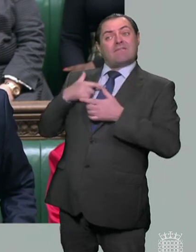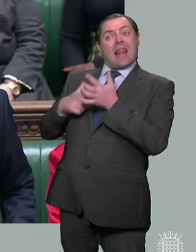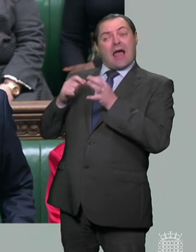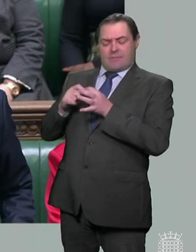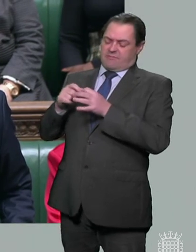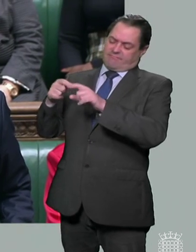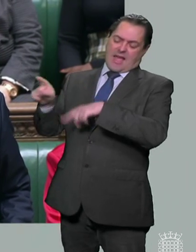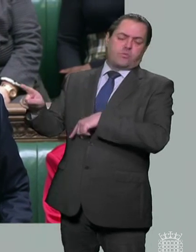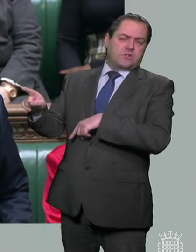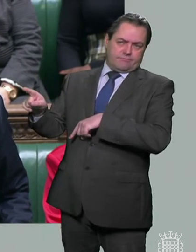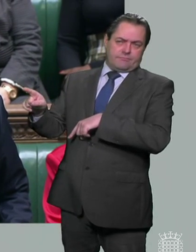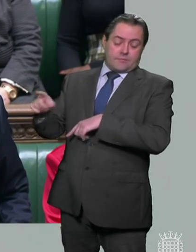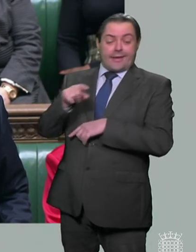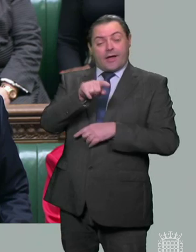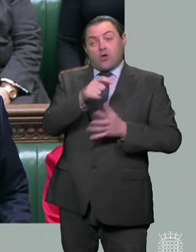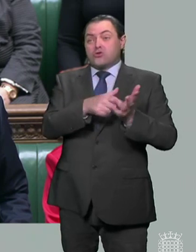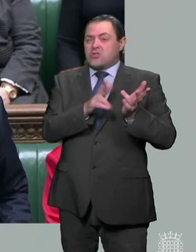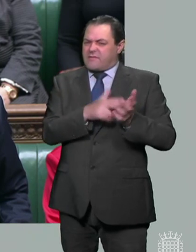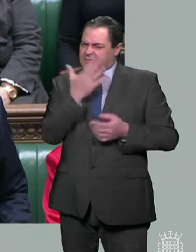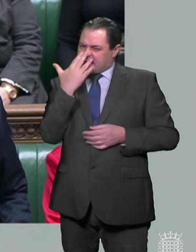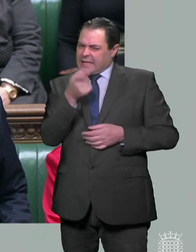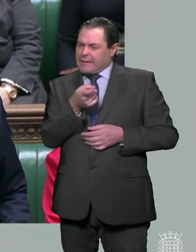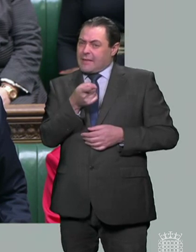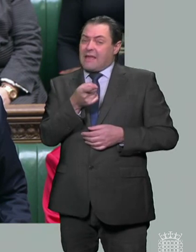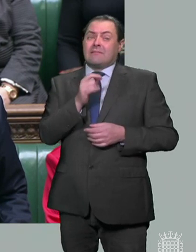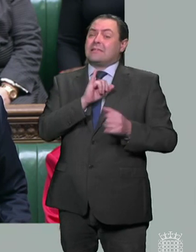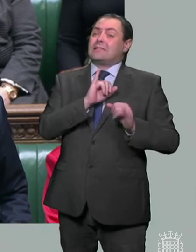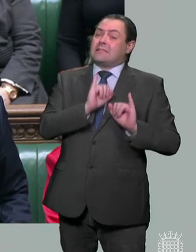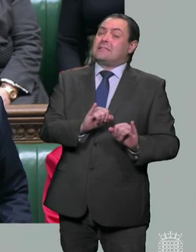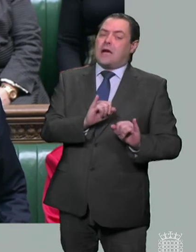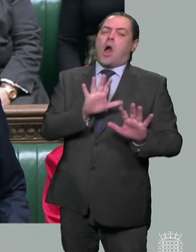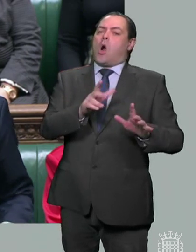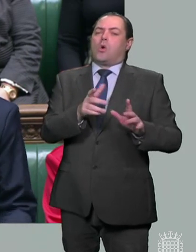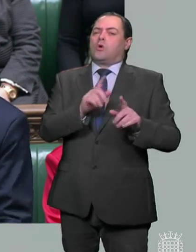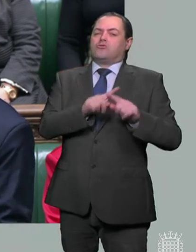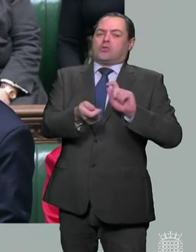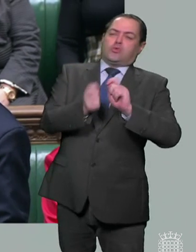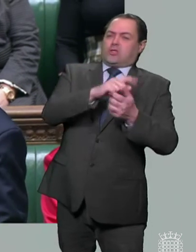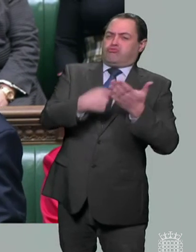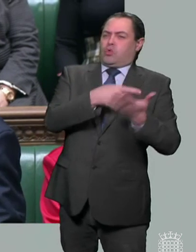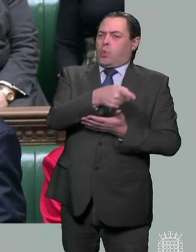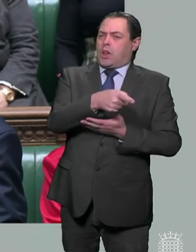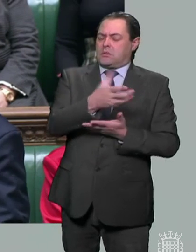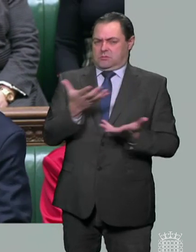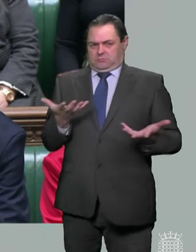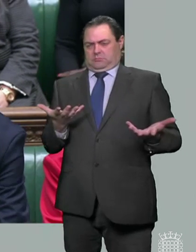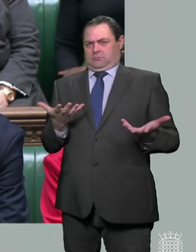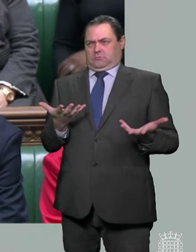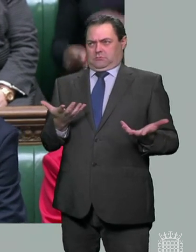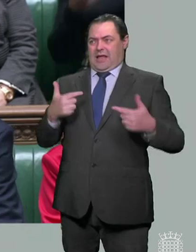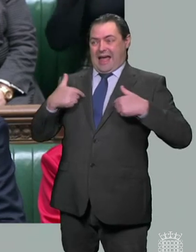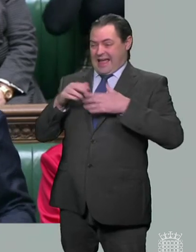When somebody in the Prime Minister’s party misbehaves, he tries to get them off the hook.